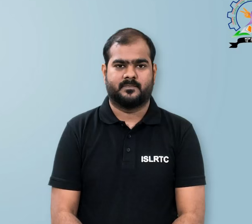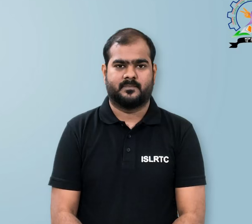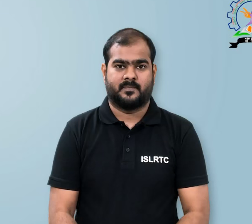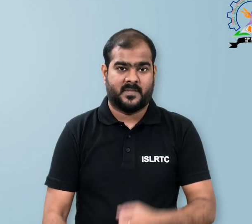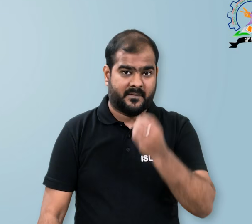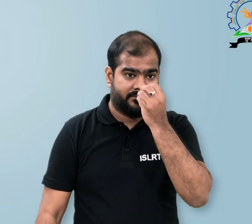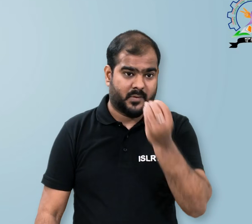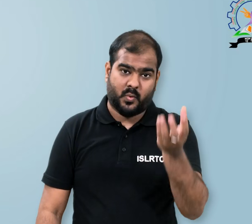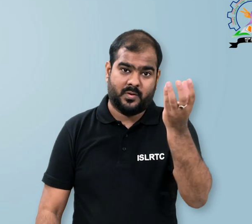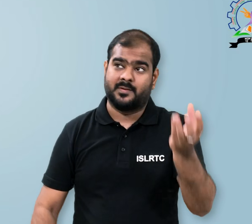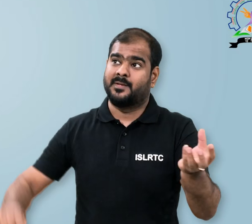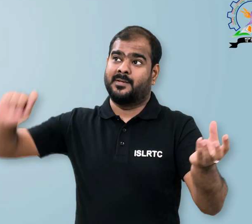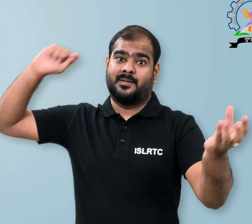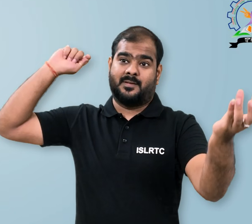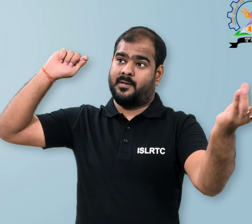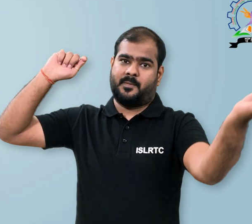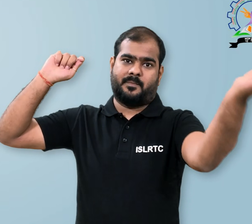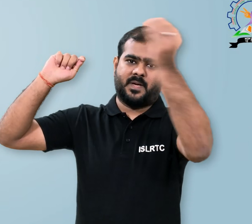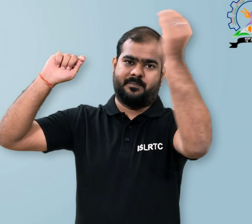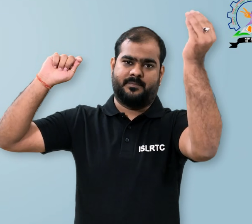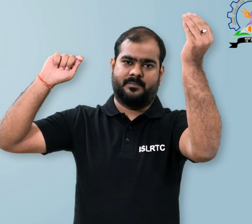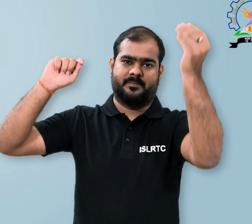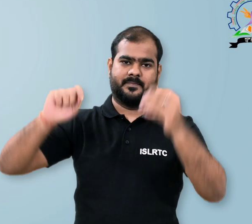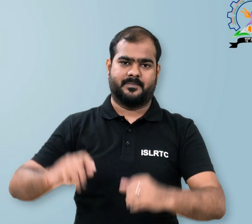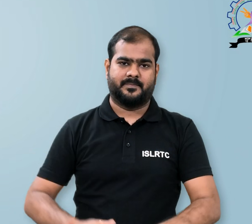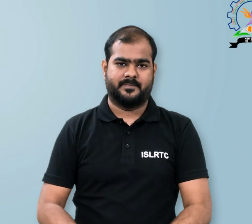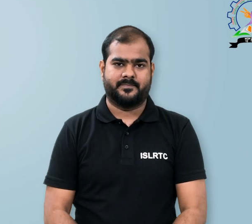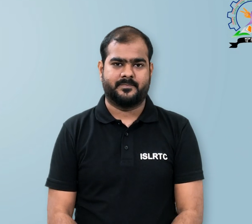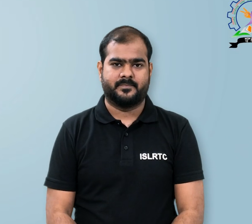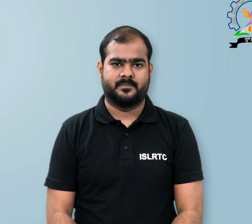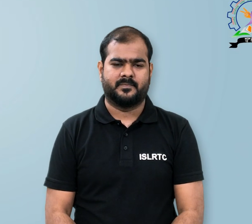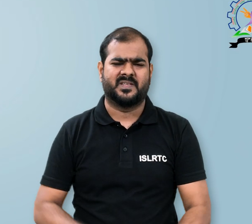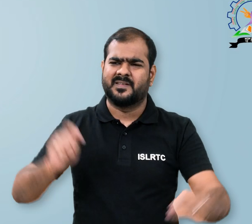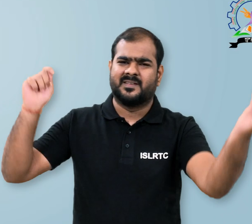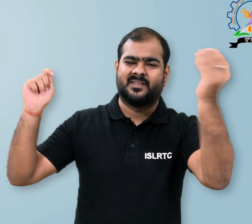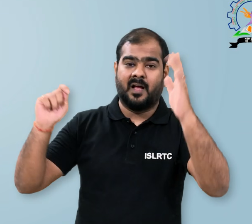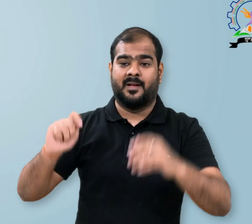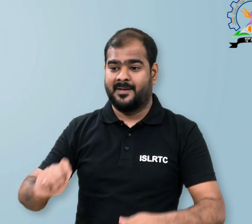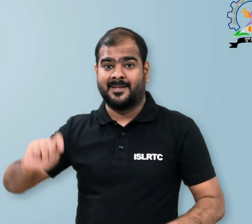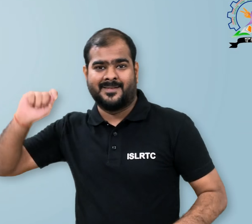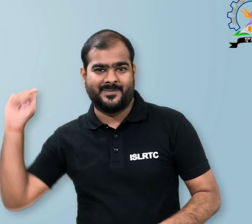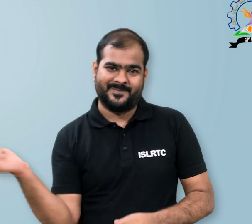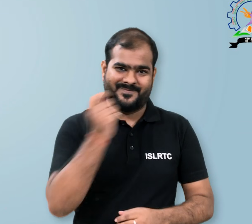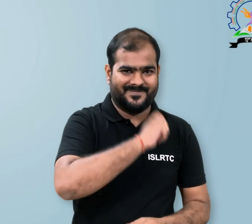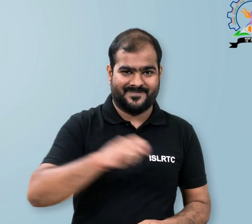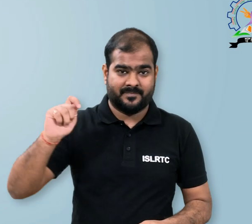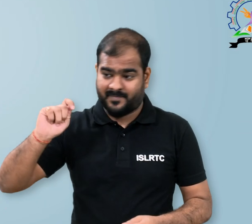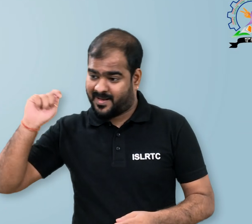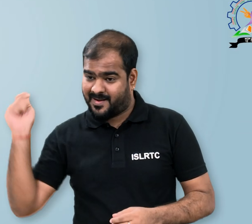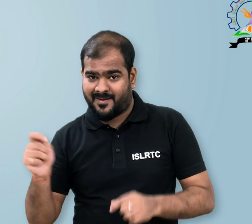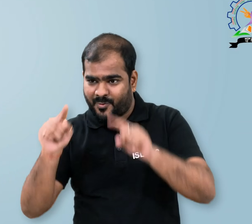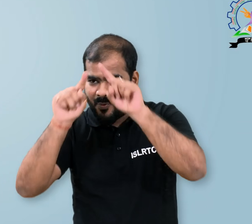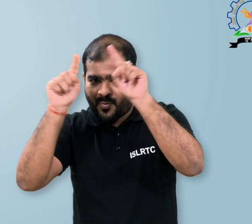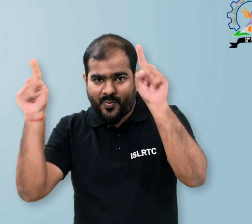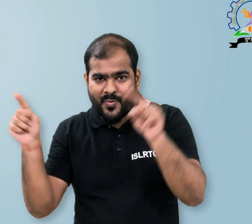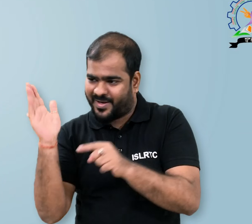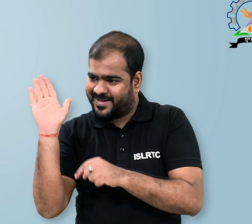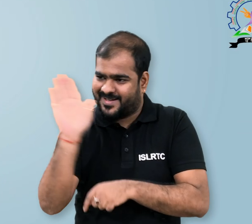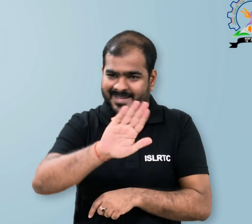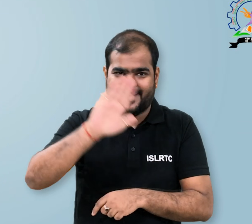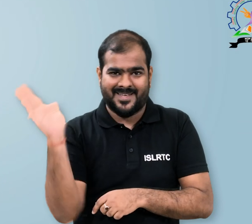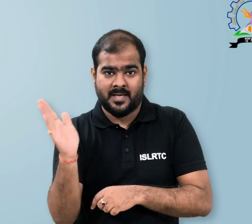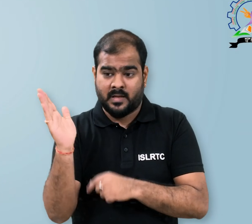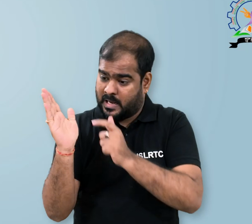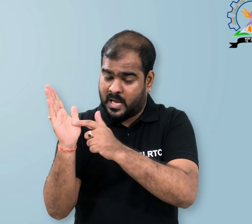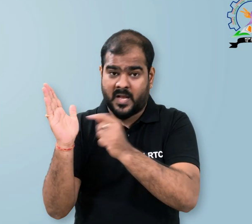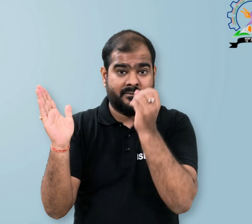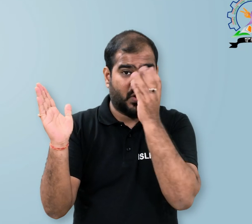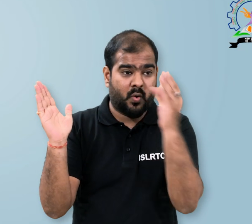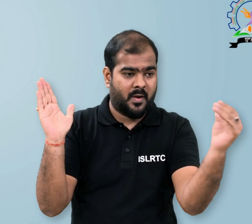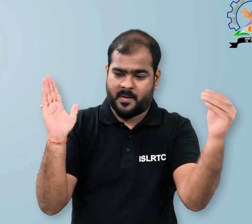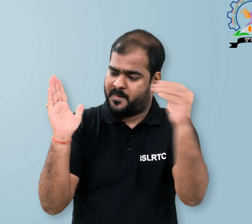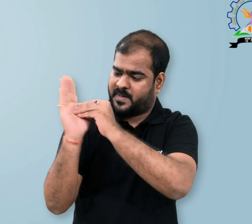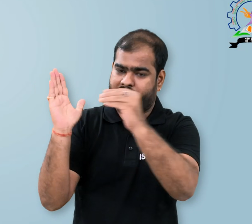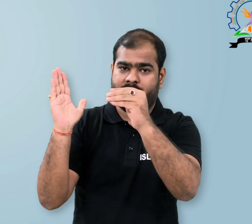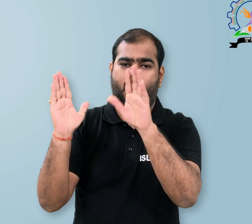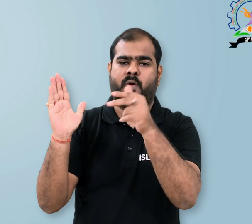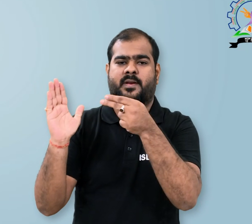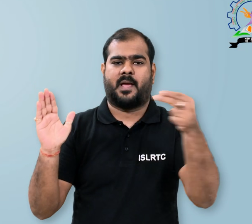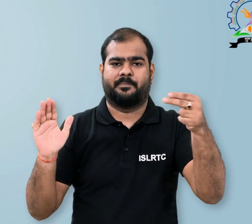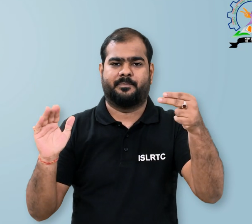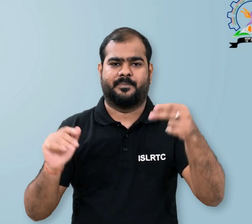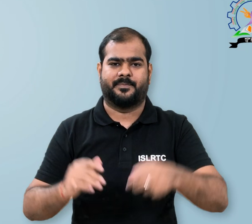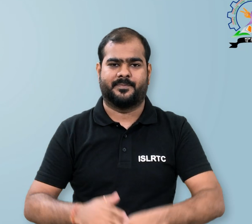Hit Hit: Any contact made with the shuttlecock using the racket.